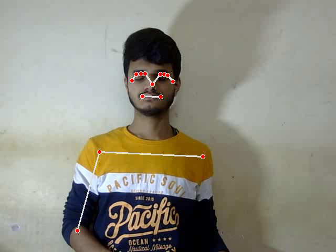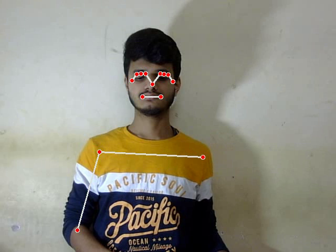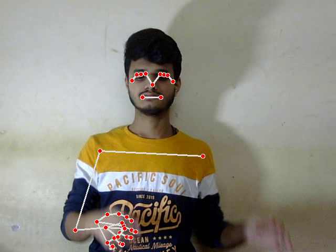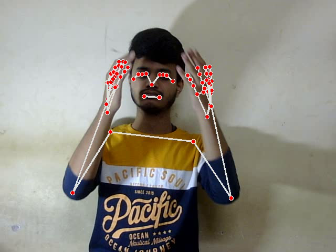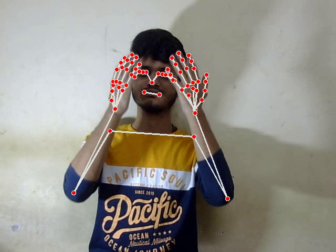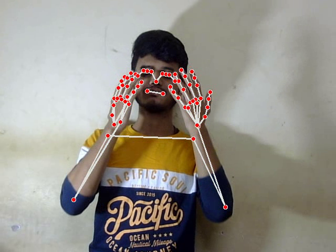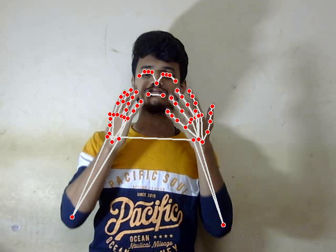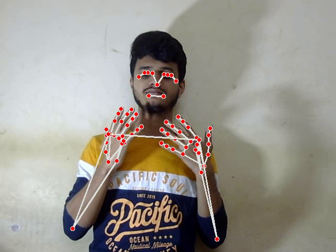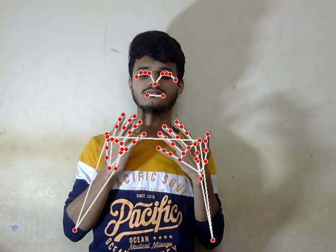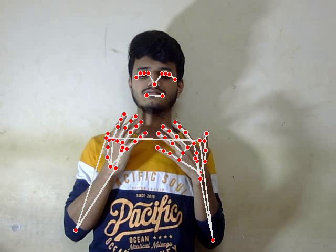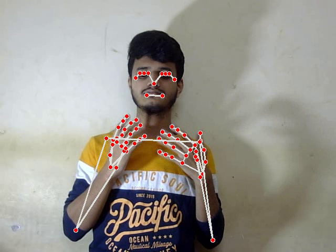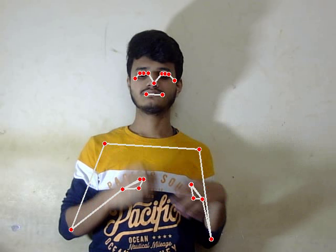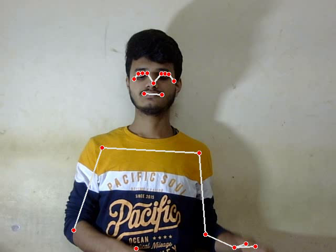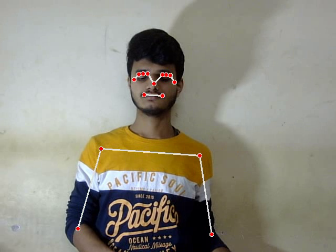sad